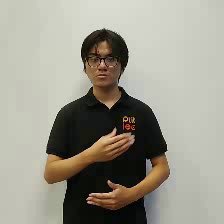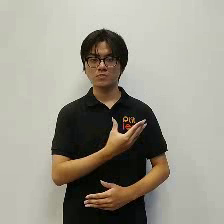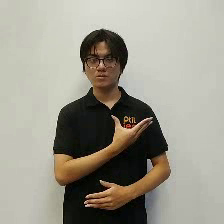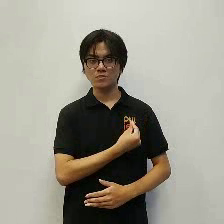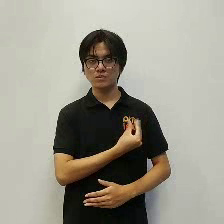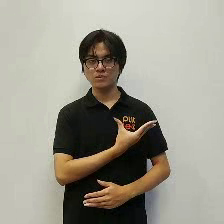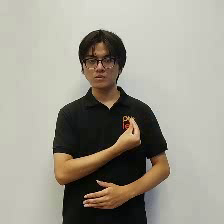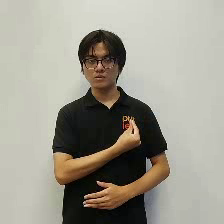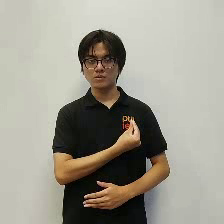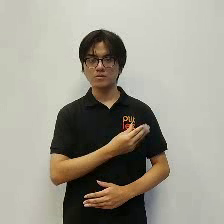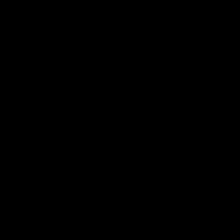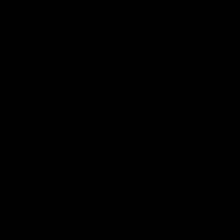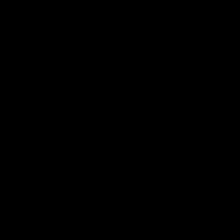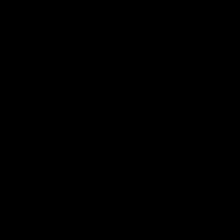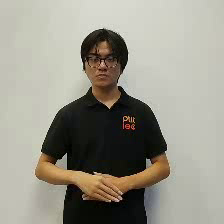Xúc động